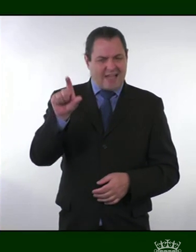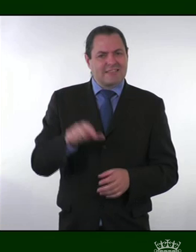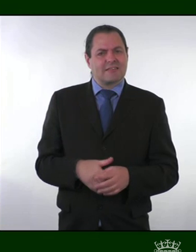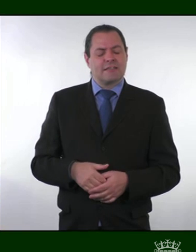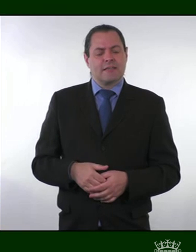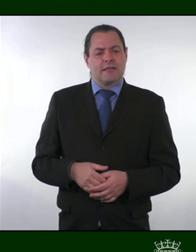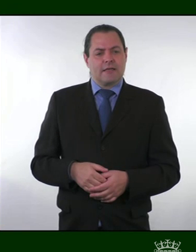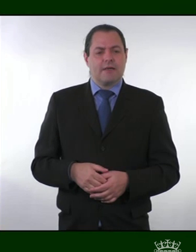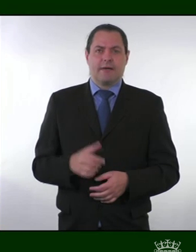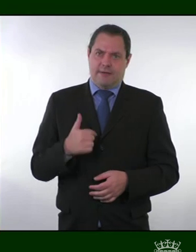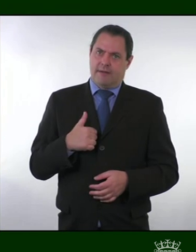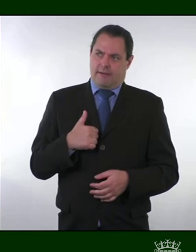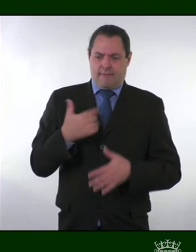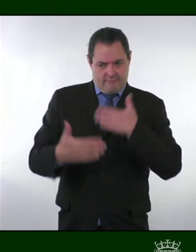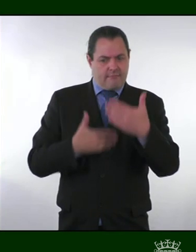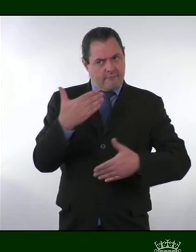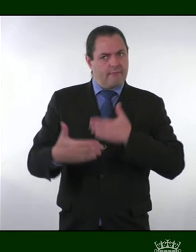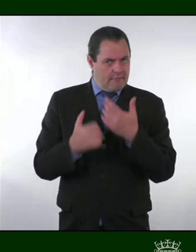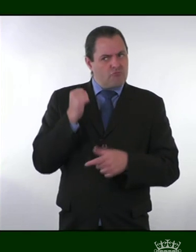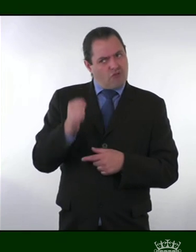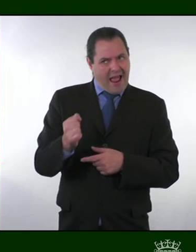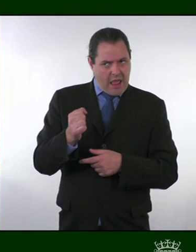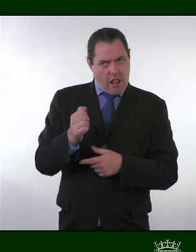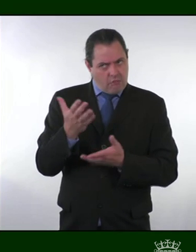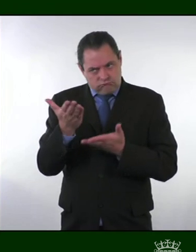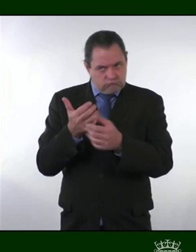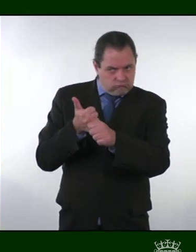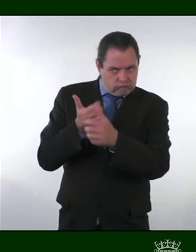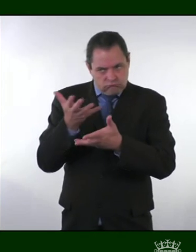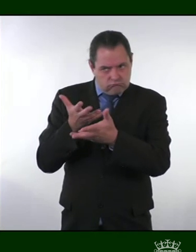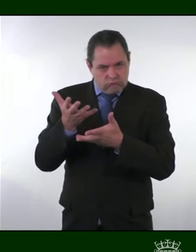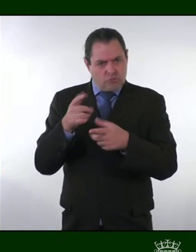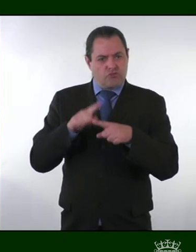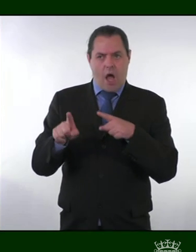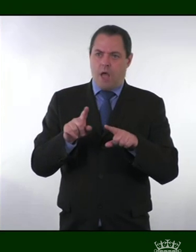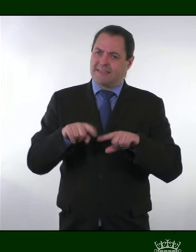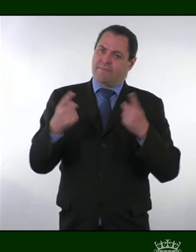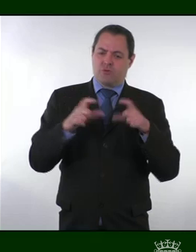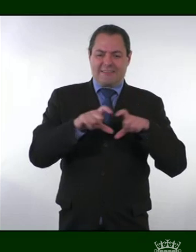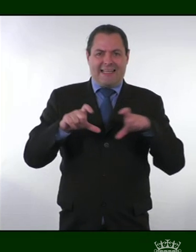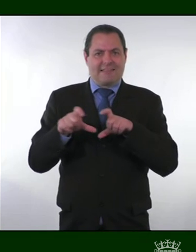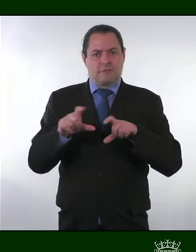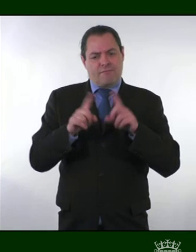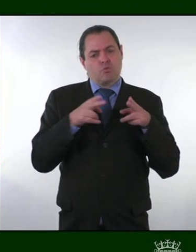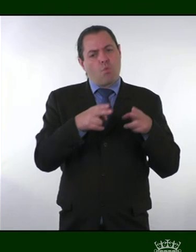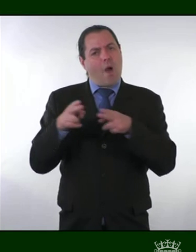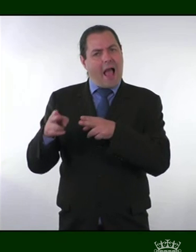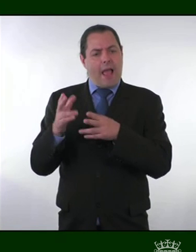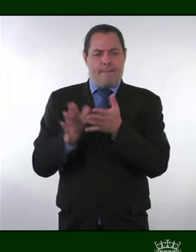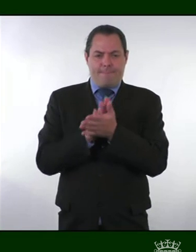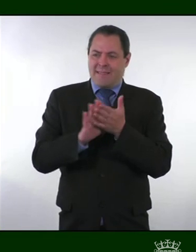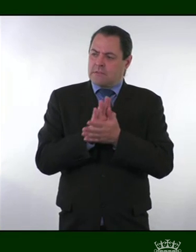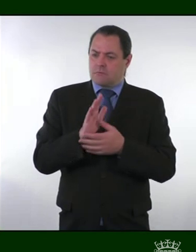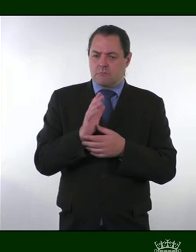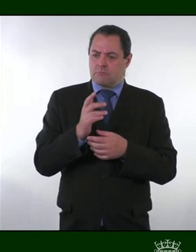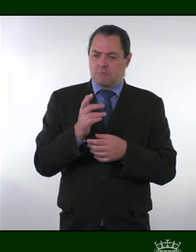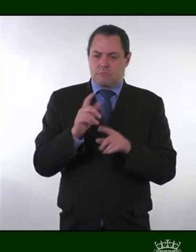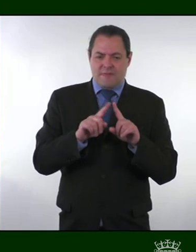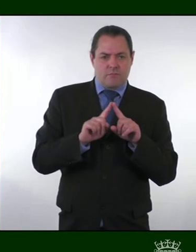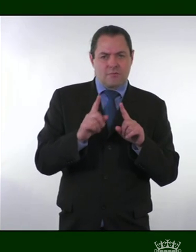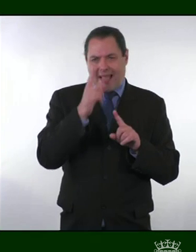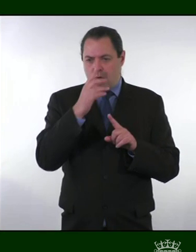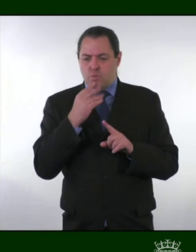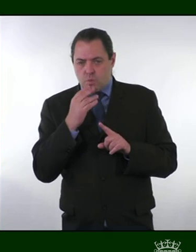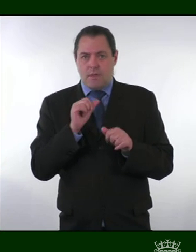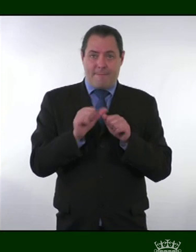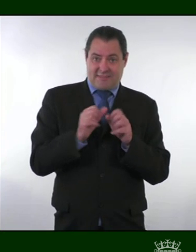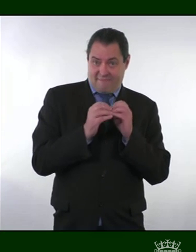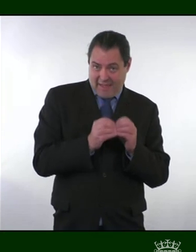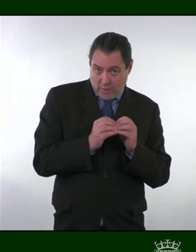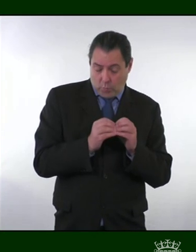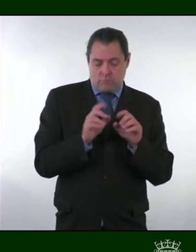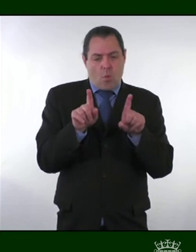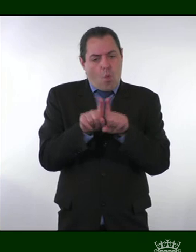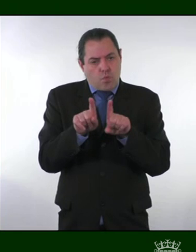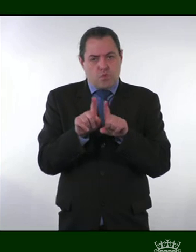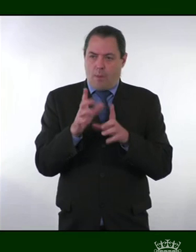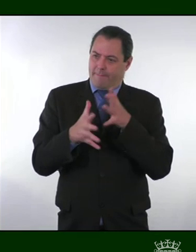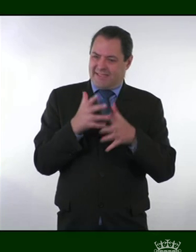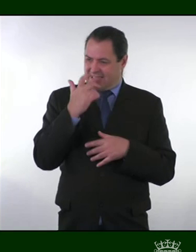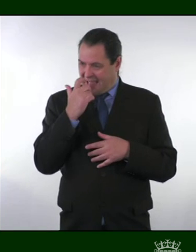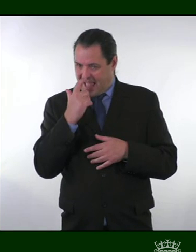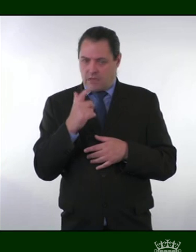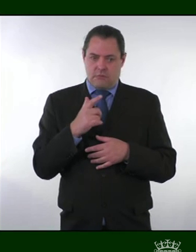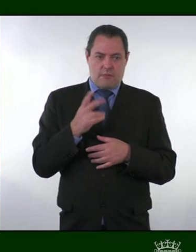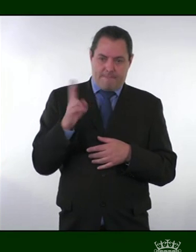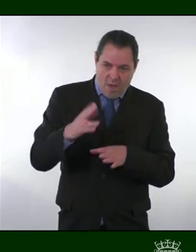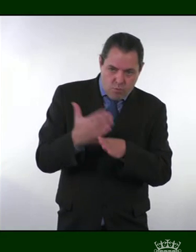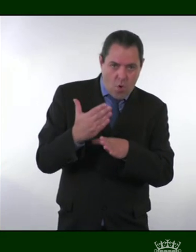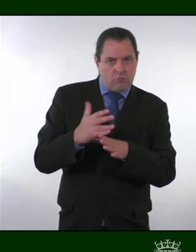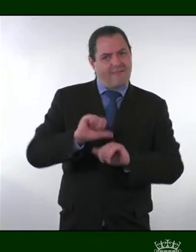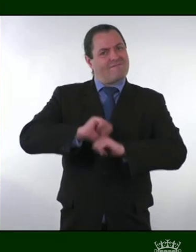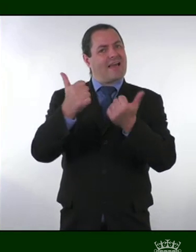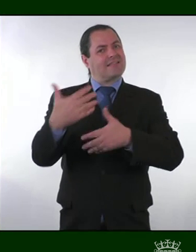We are working at pace with rail companies to try to deliver new products in terms of ticketing that would ensure better value and enable people to get back to work in a flexible way.